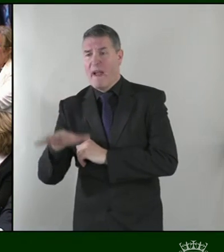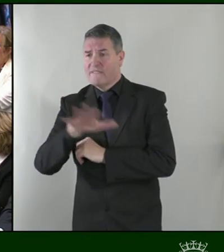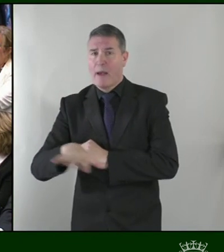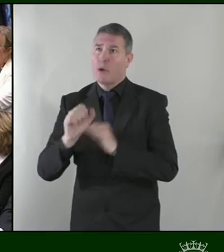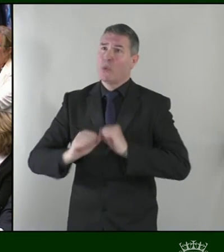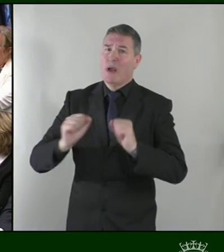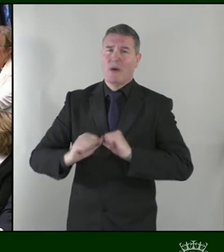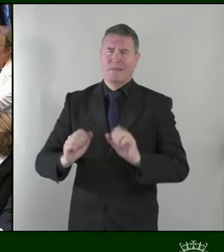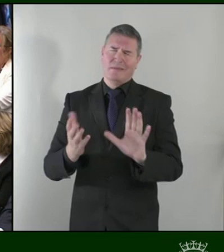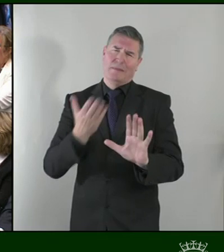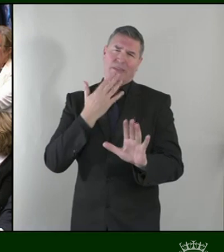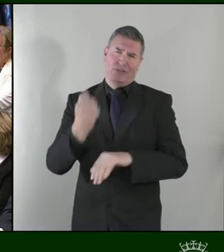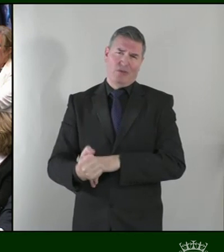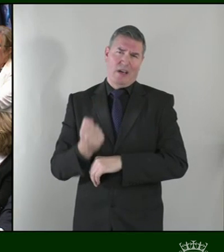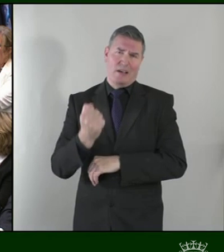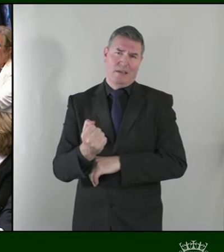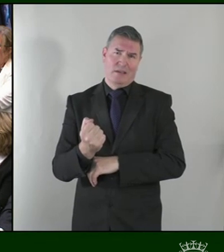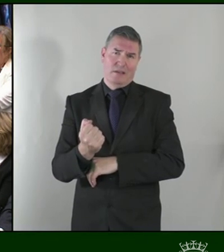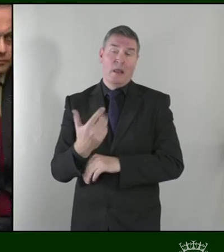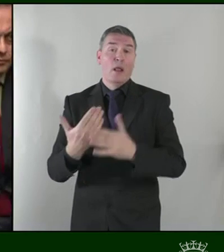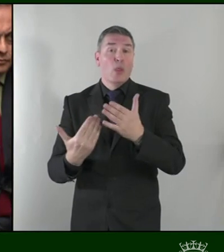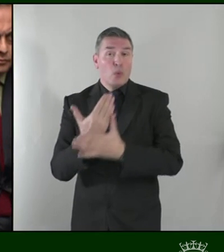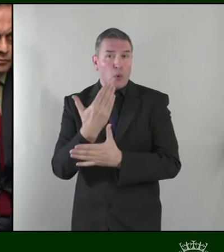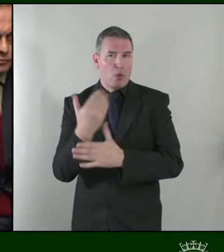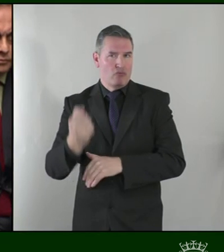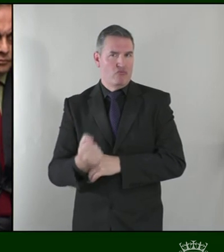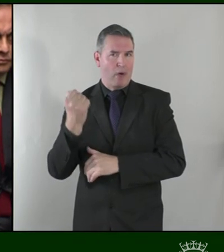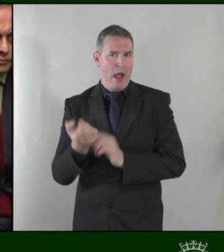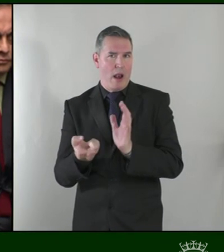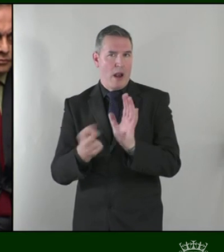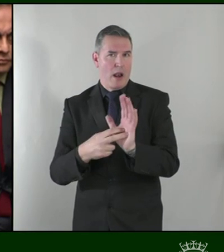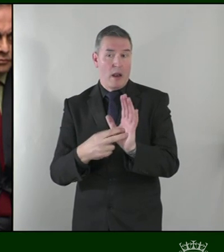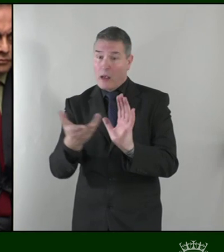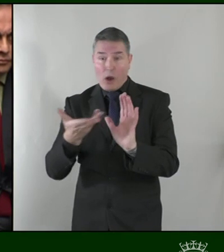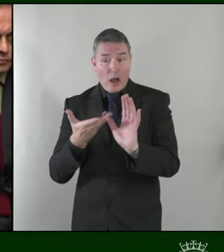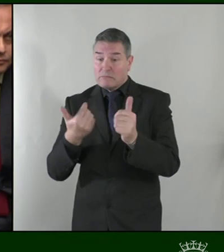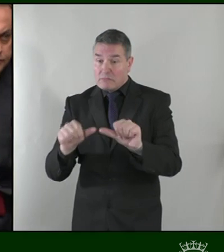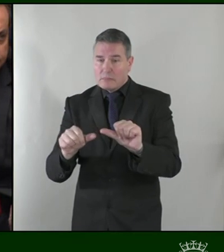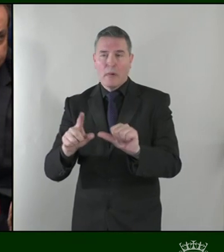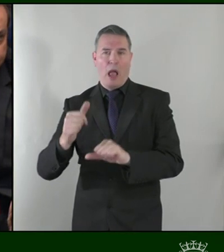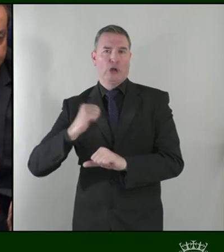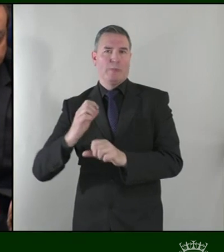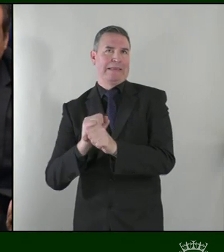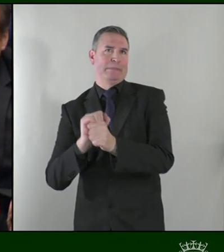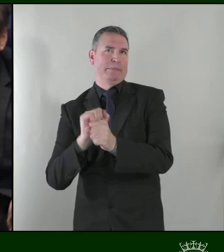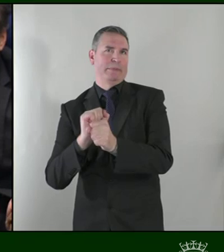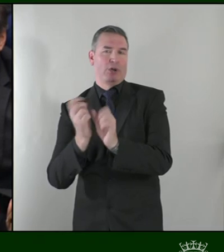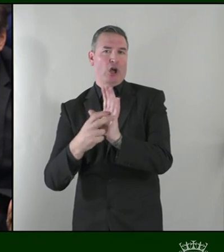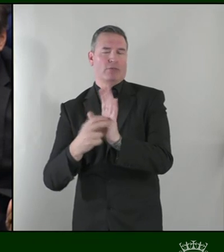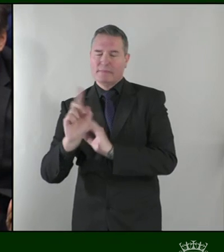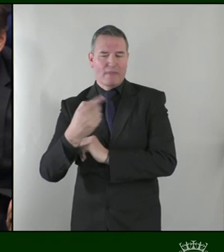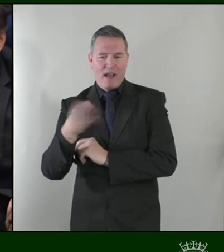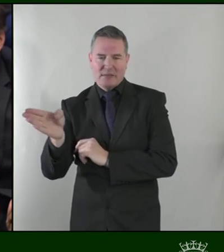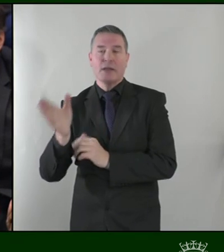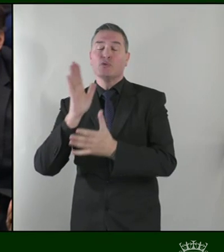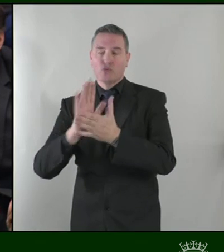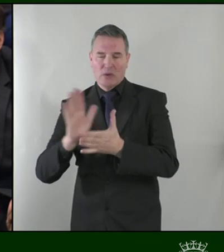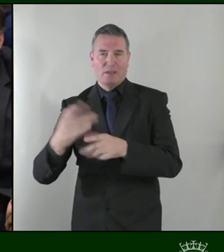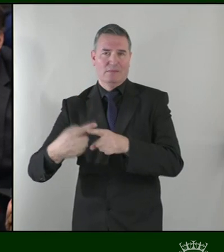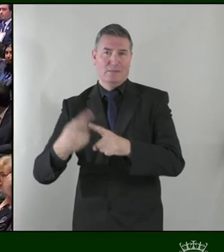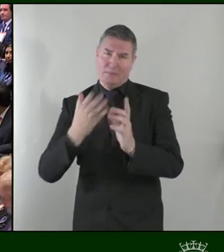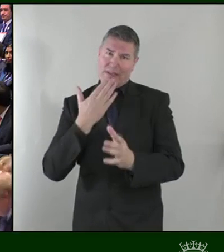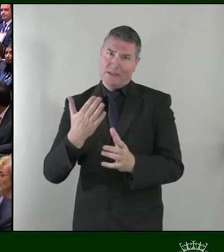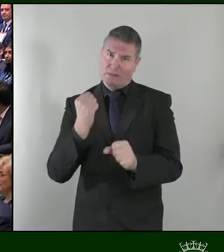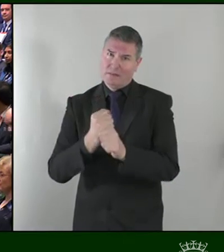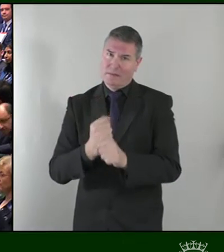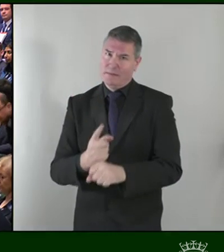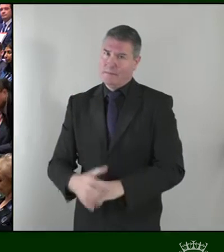Does the Prime Minister agree that even new rail franchises that do not deliver cannot assume that they will keep their contracts if they do not sort out those issues as soon as possible?